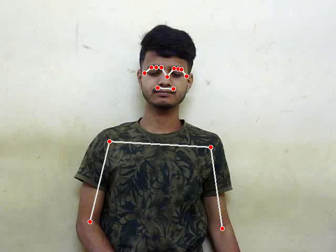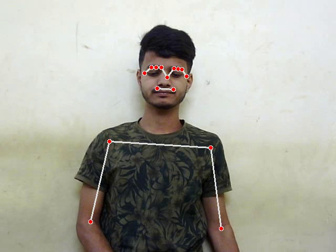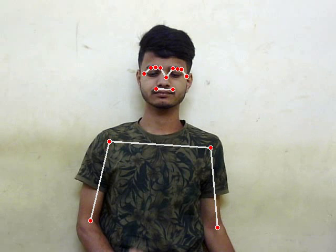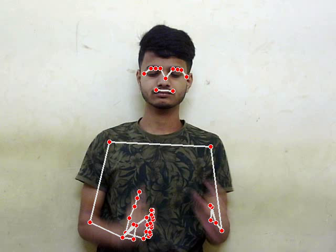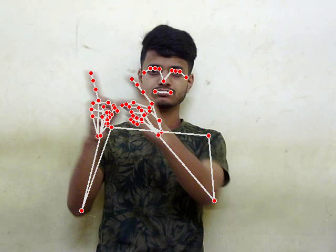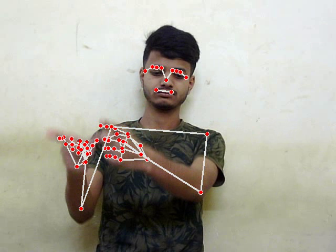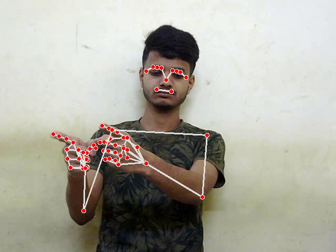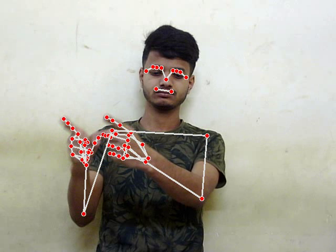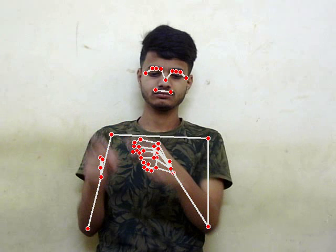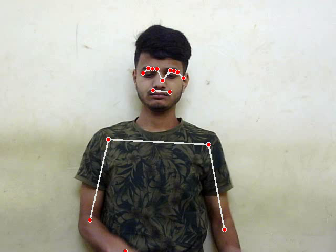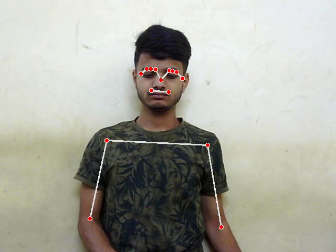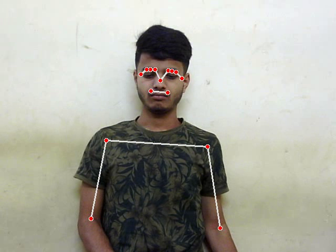go